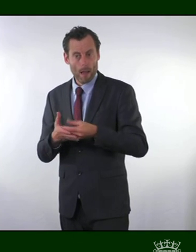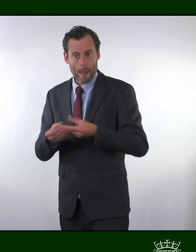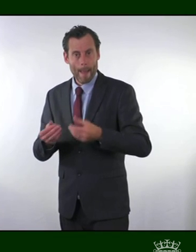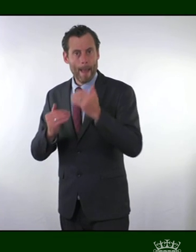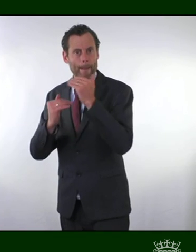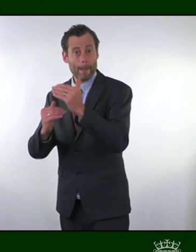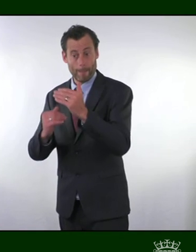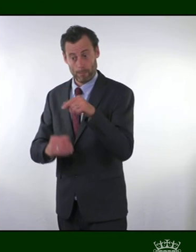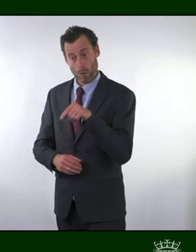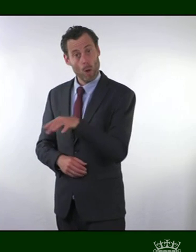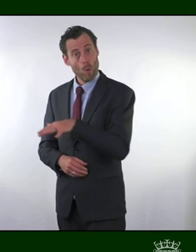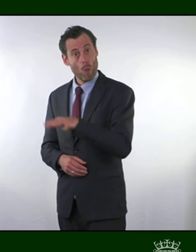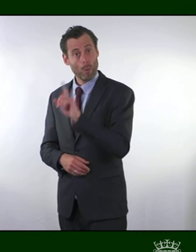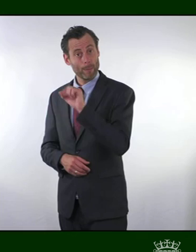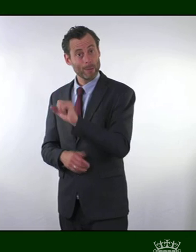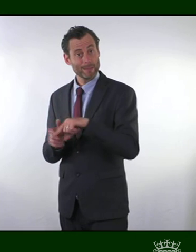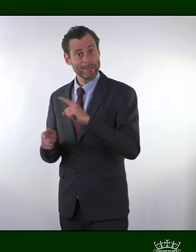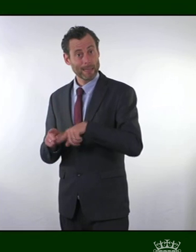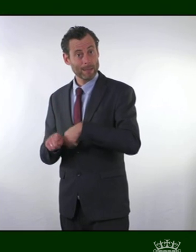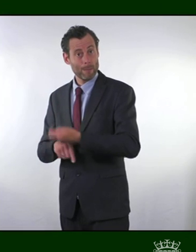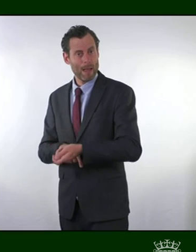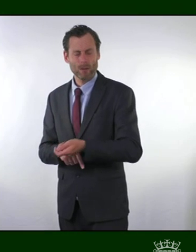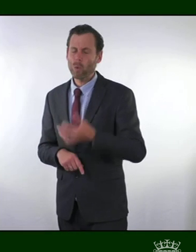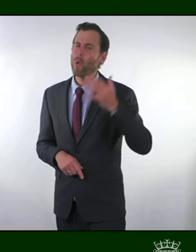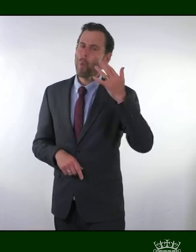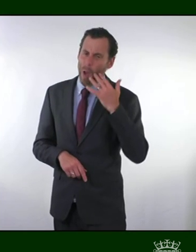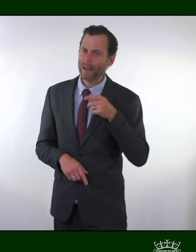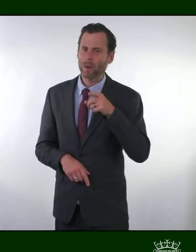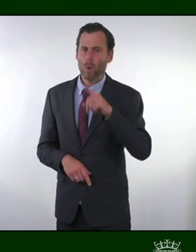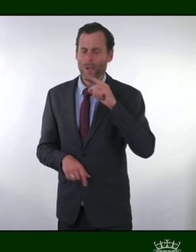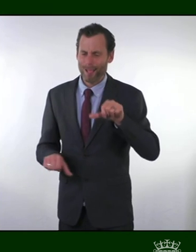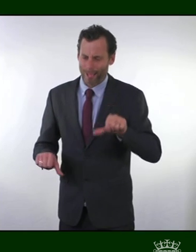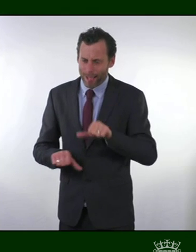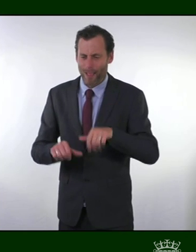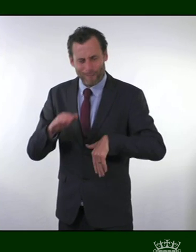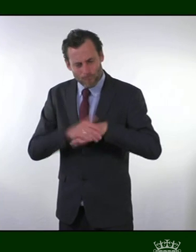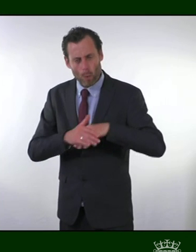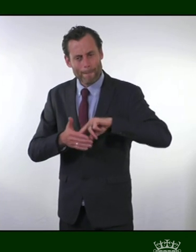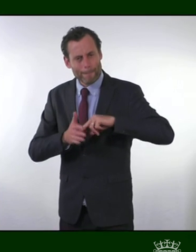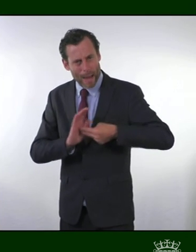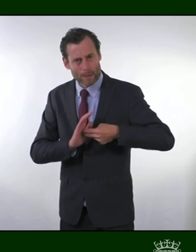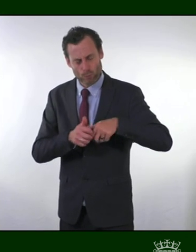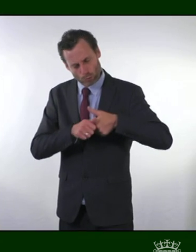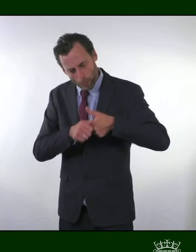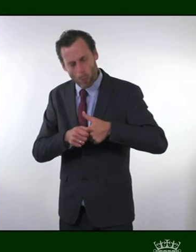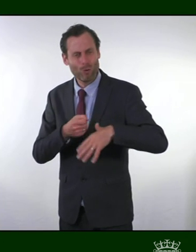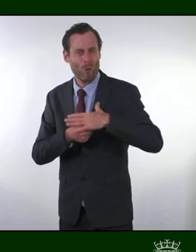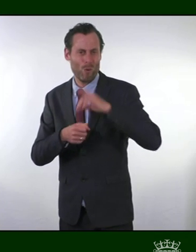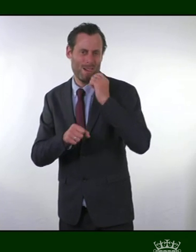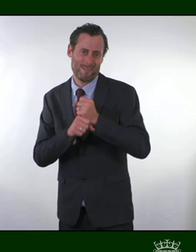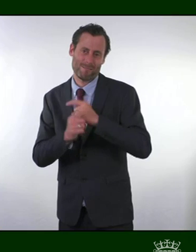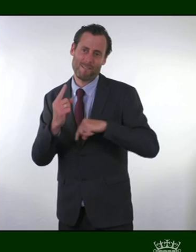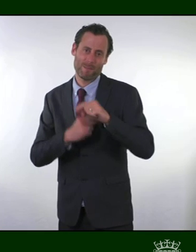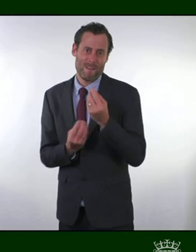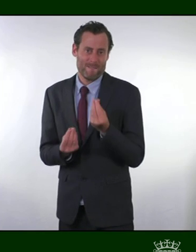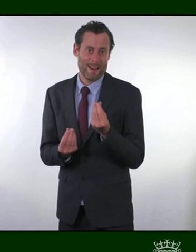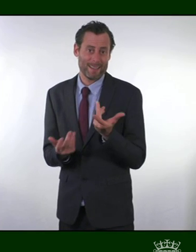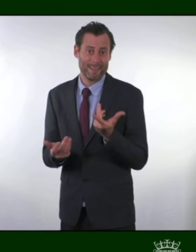When will he bring forward a comprehensive settlement for local government, which is being called for by all political parties in local government?